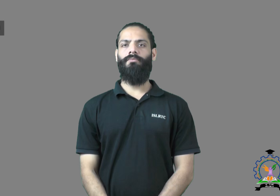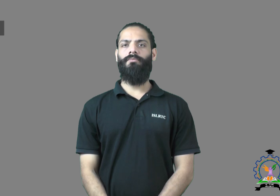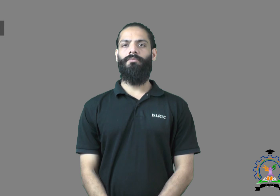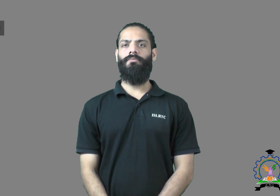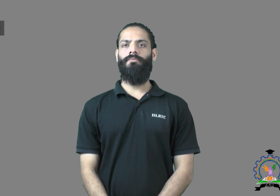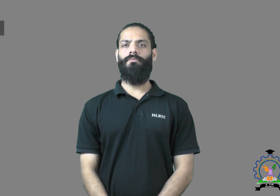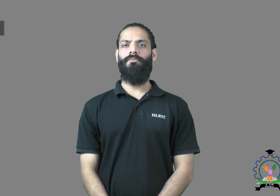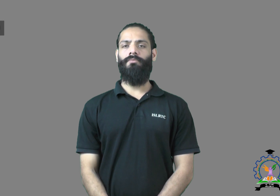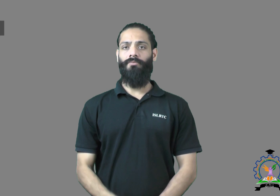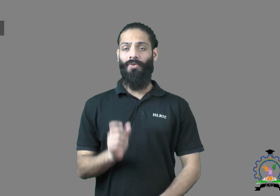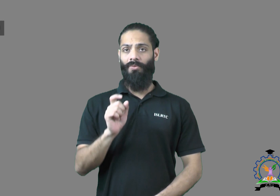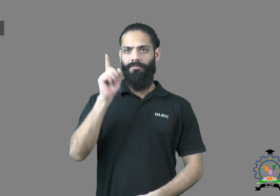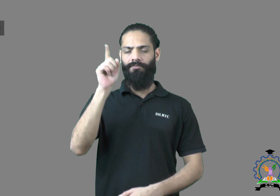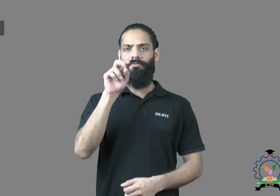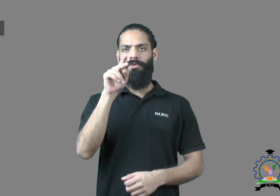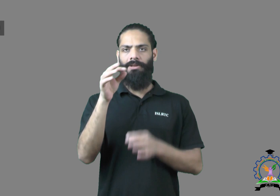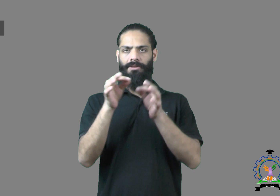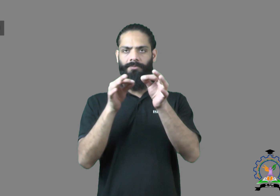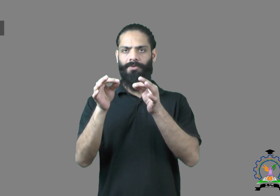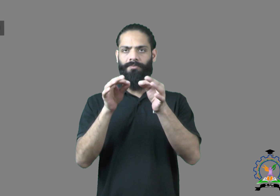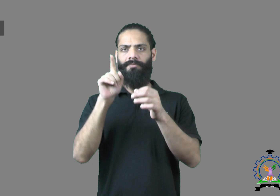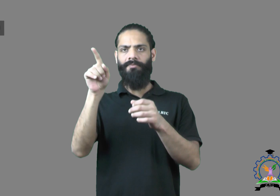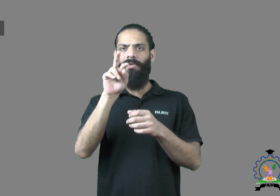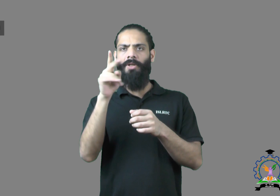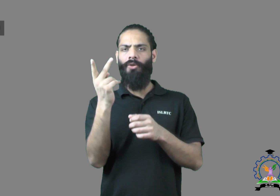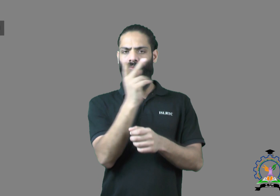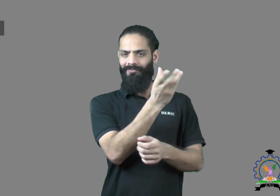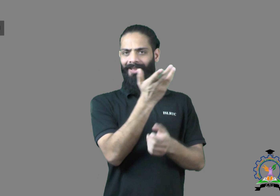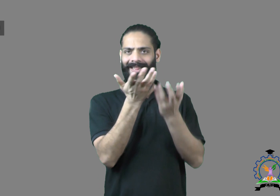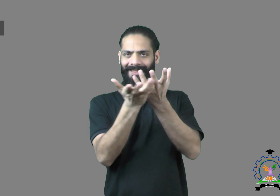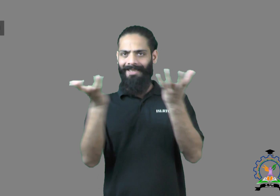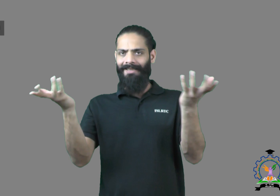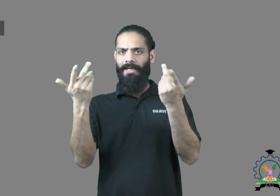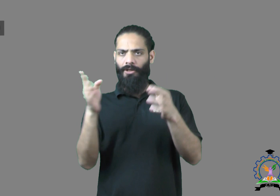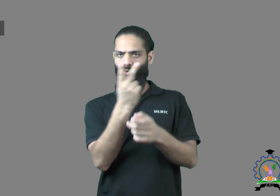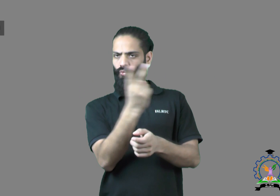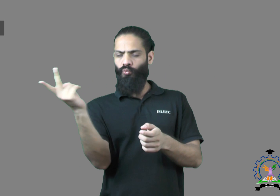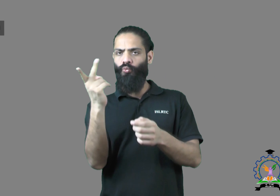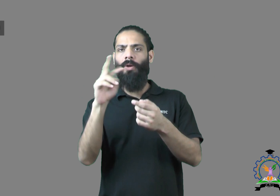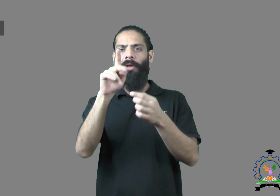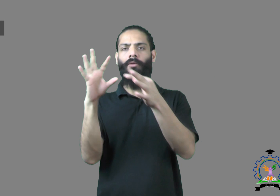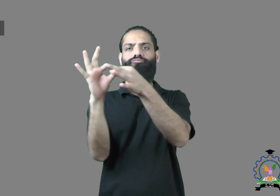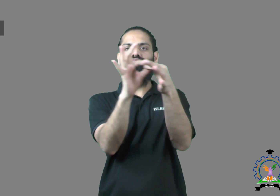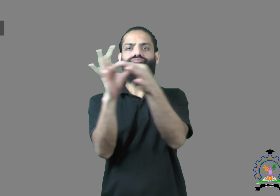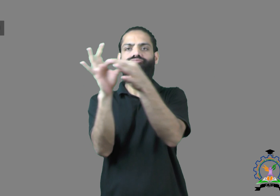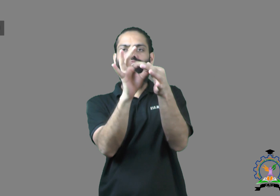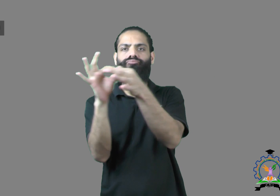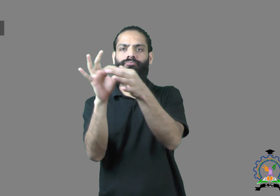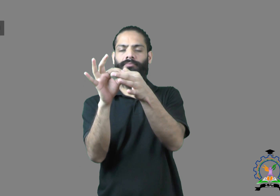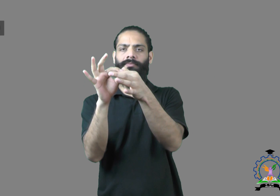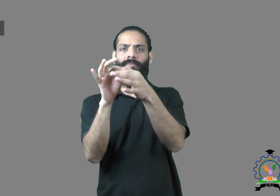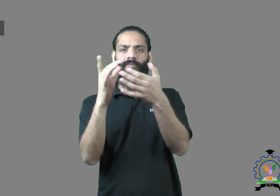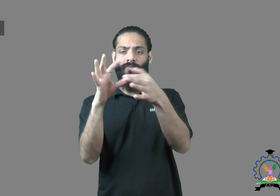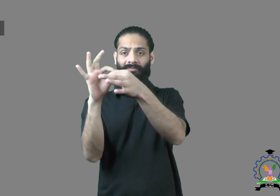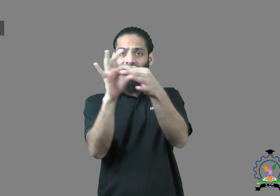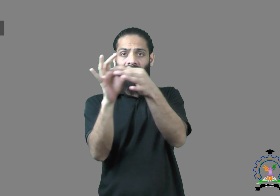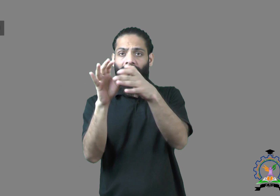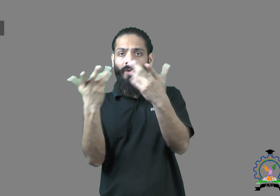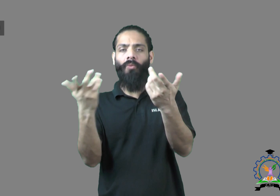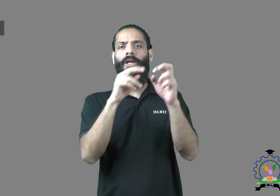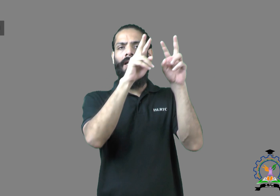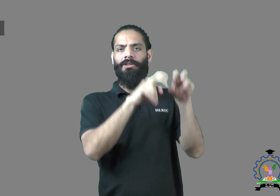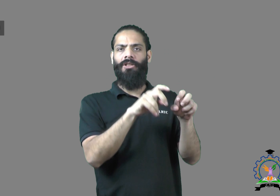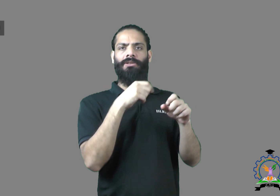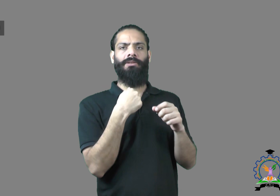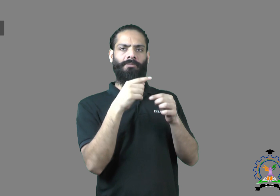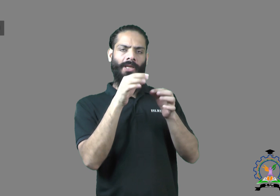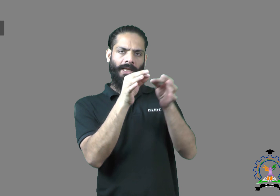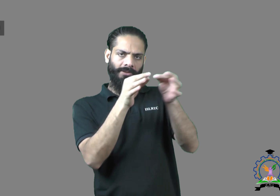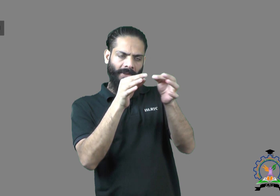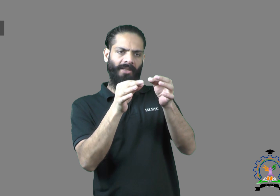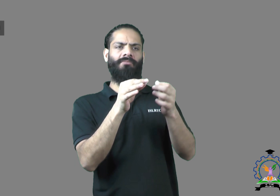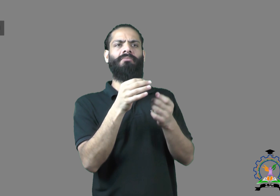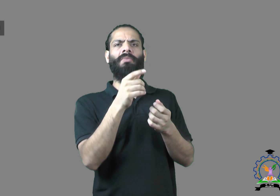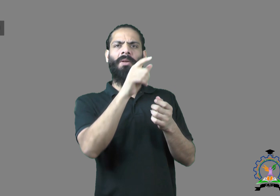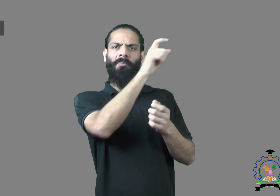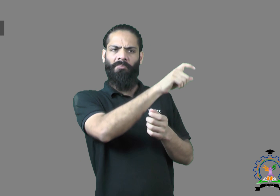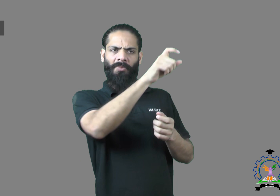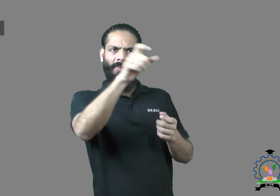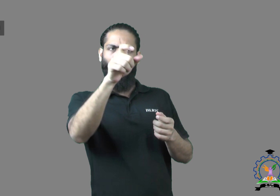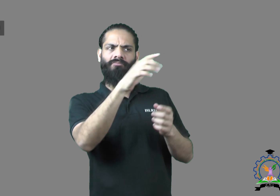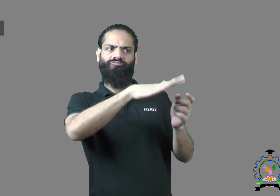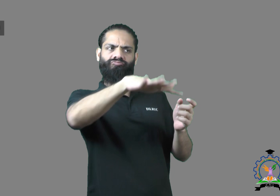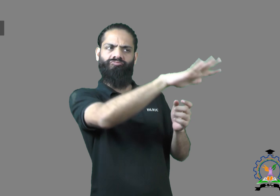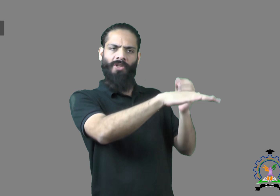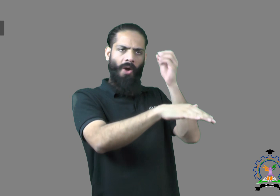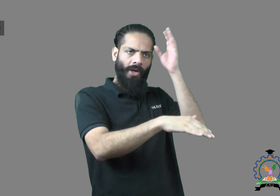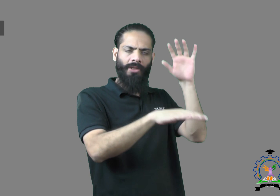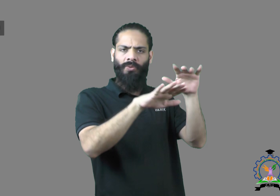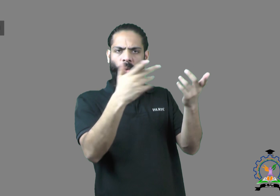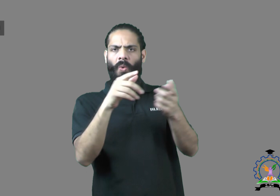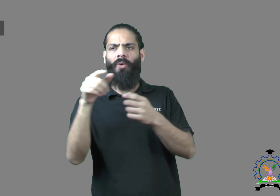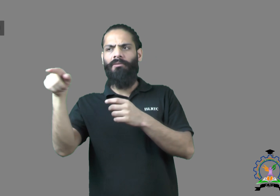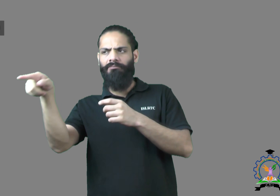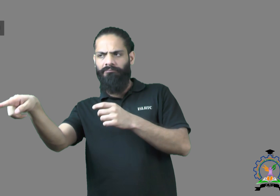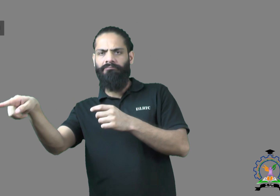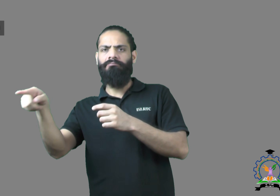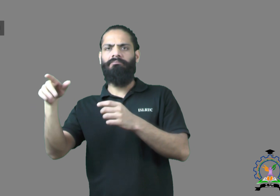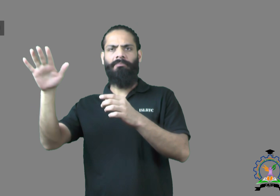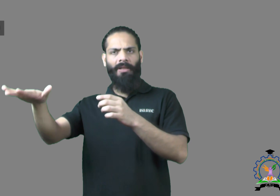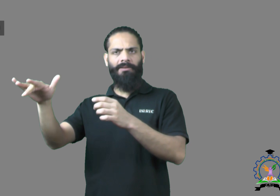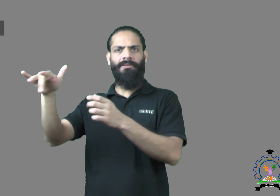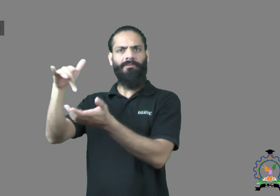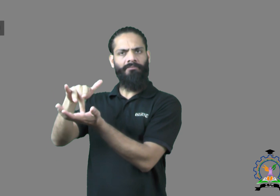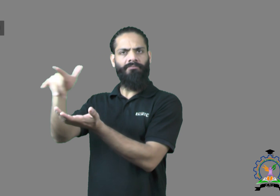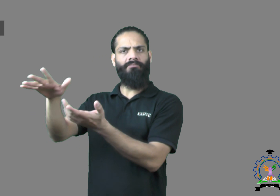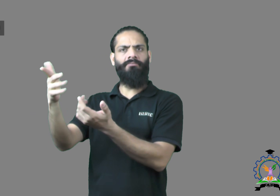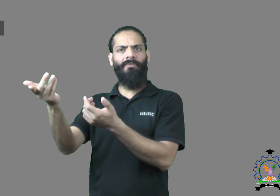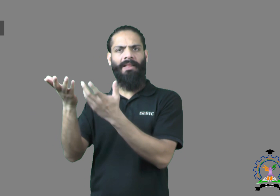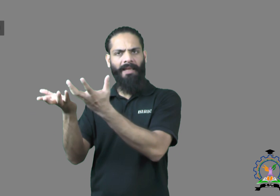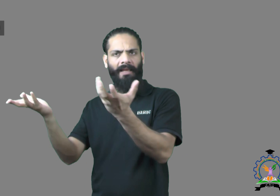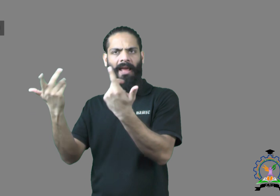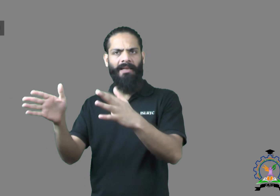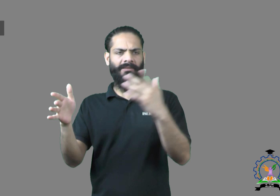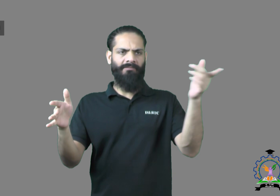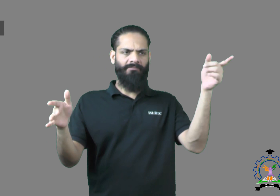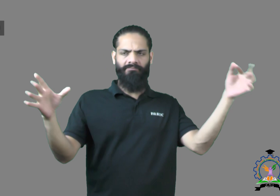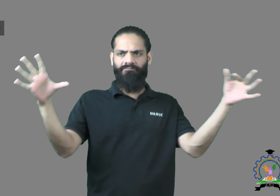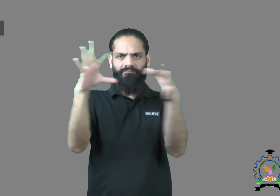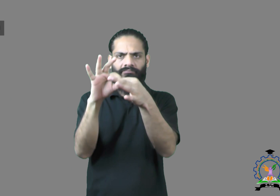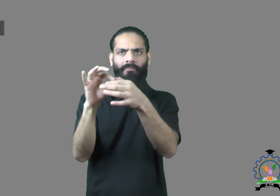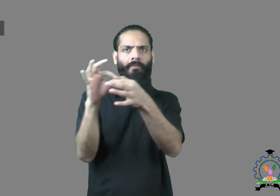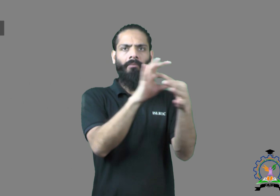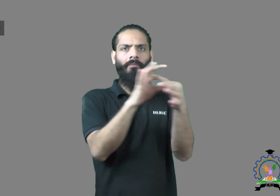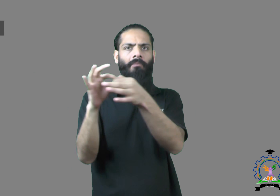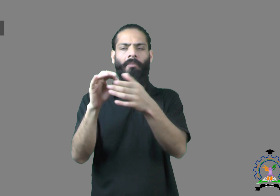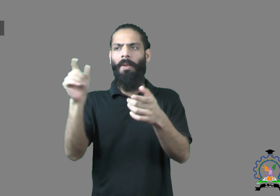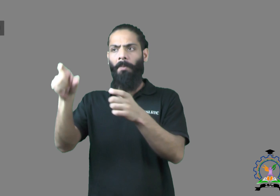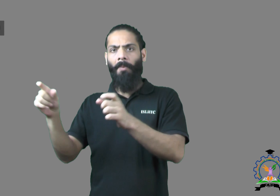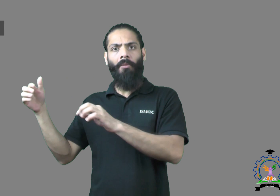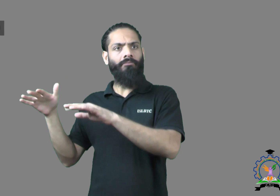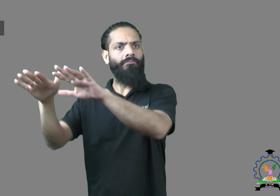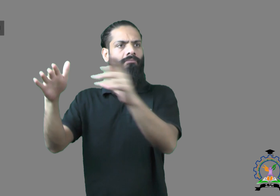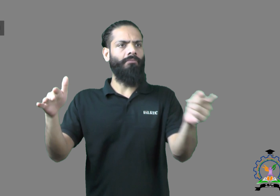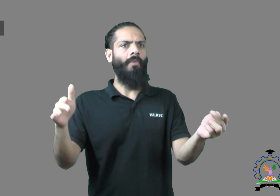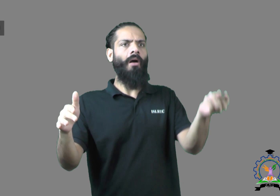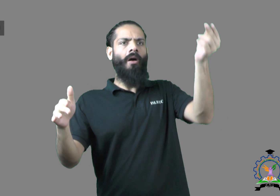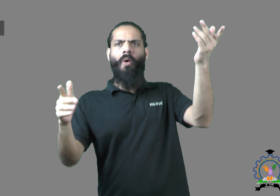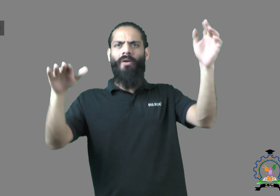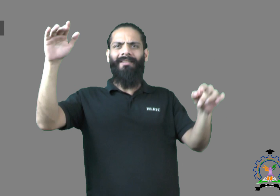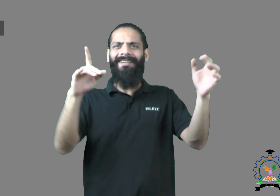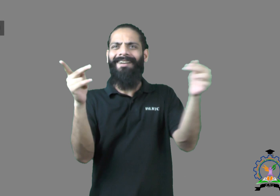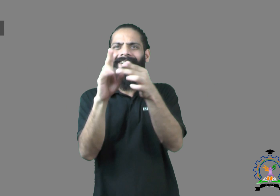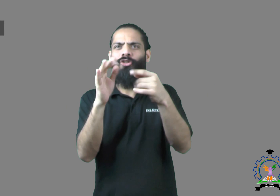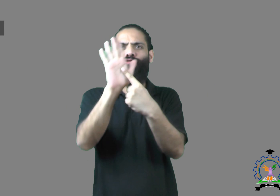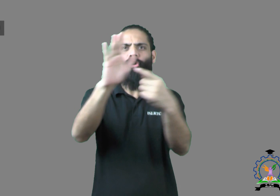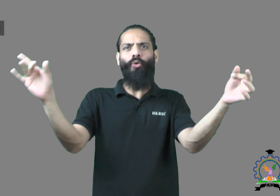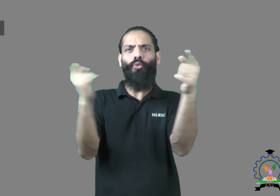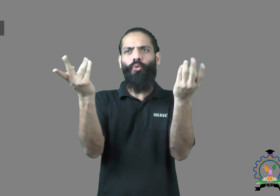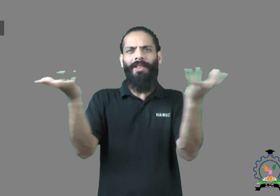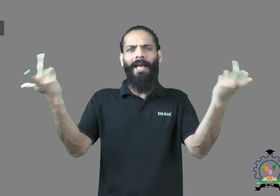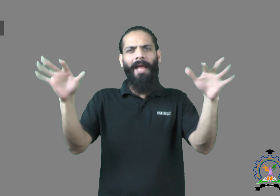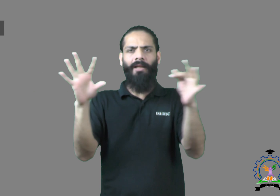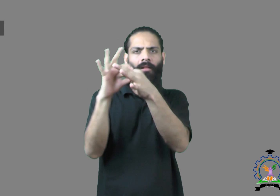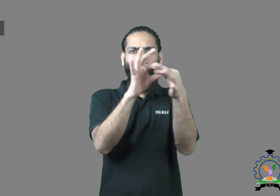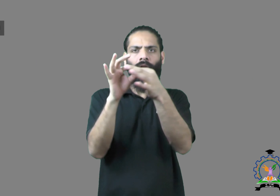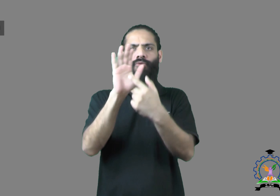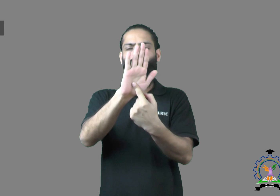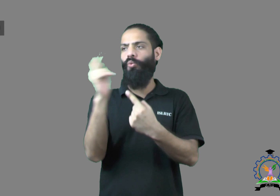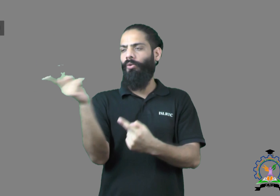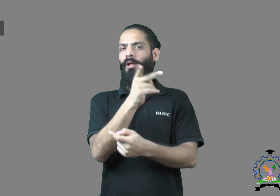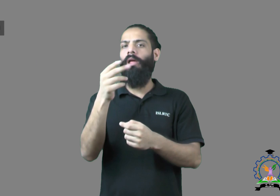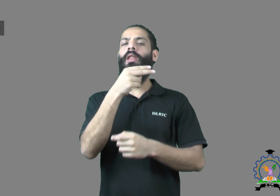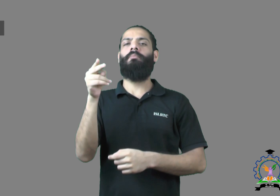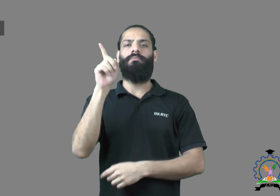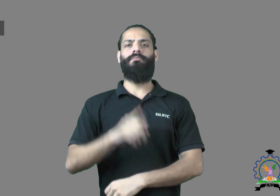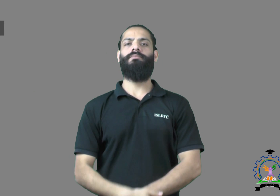Association